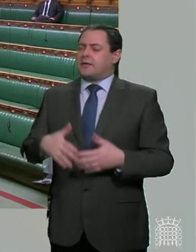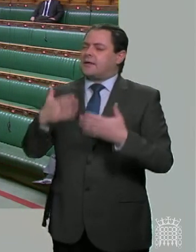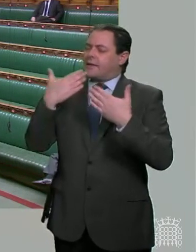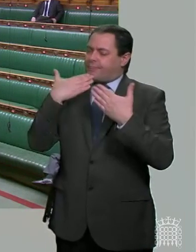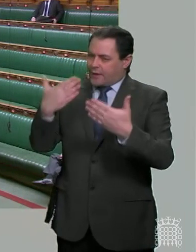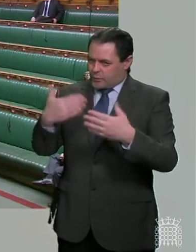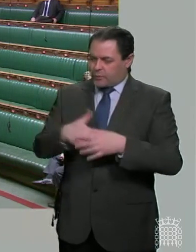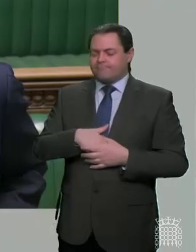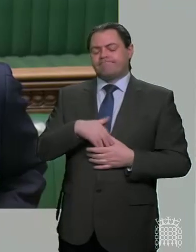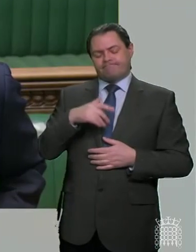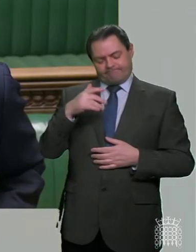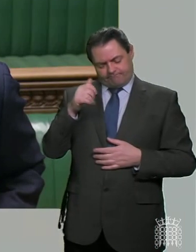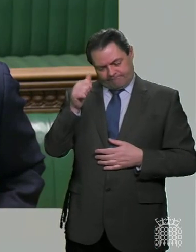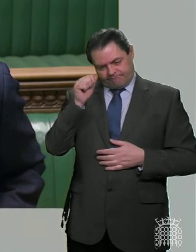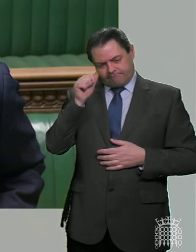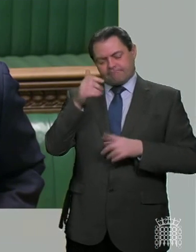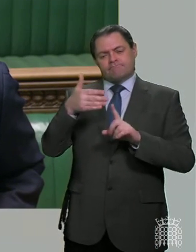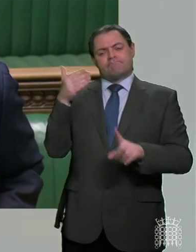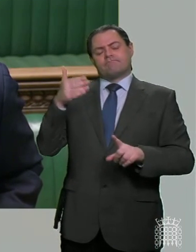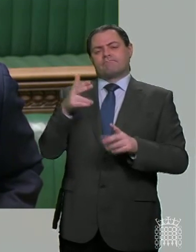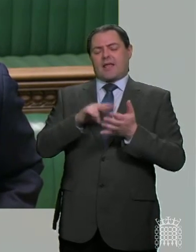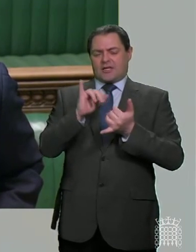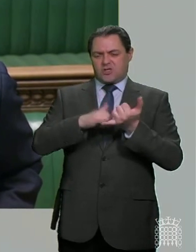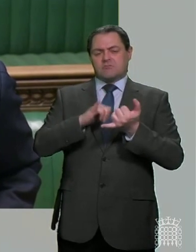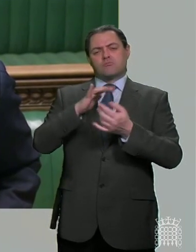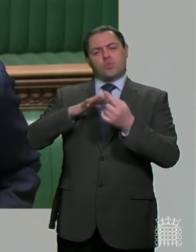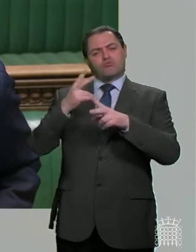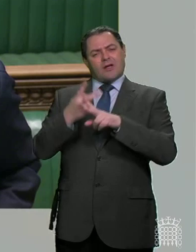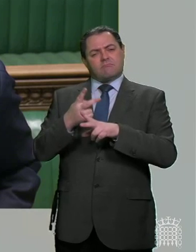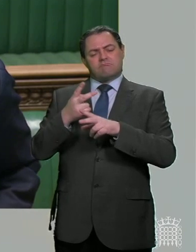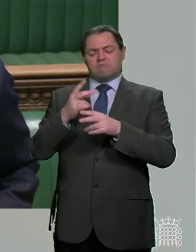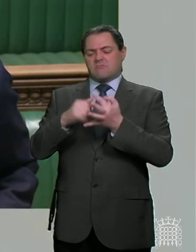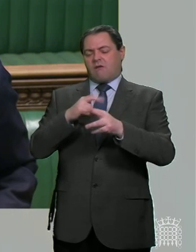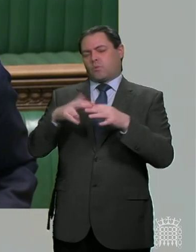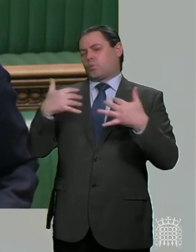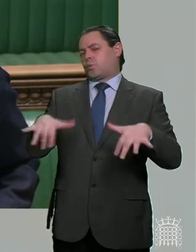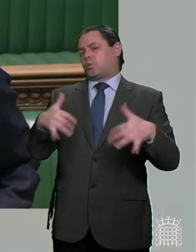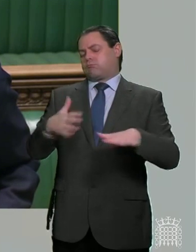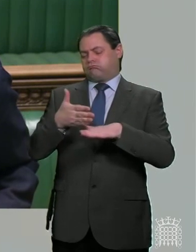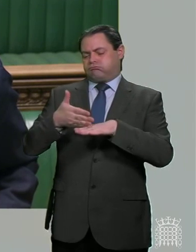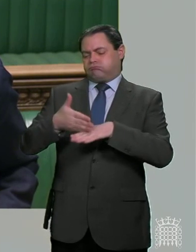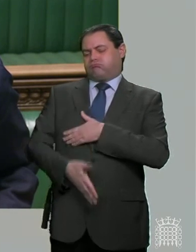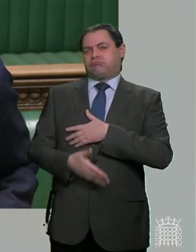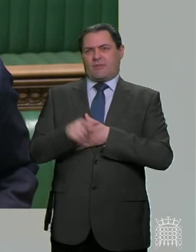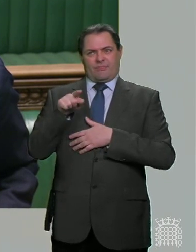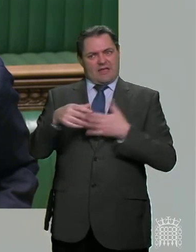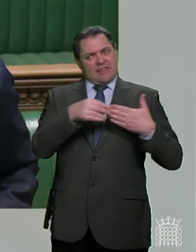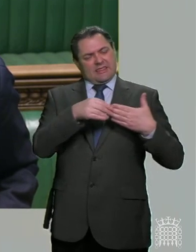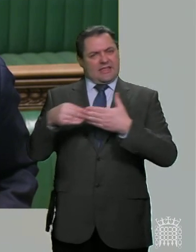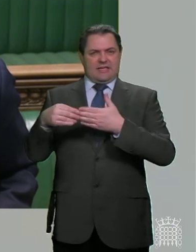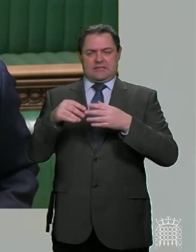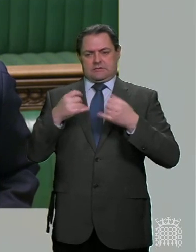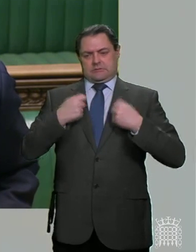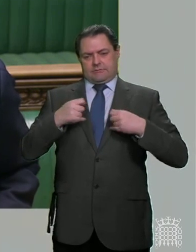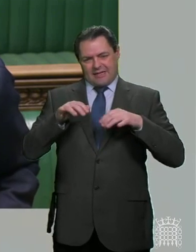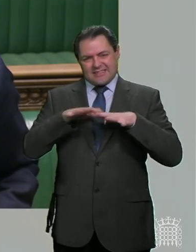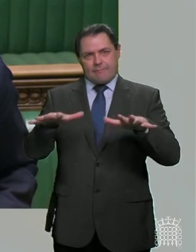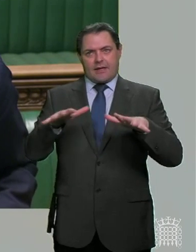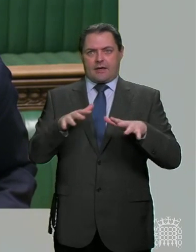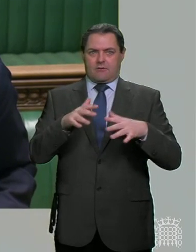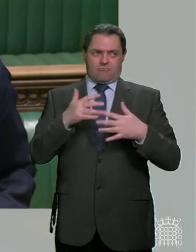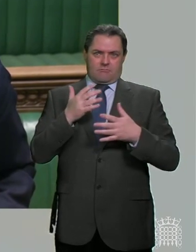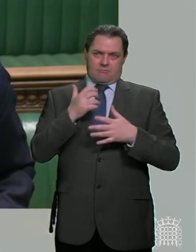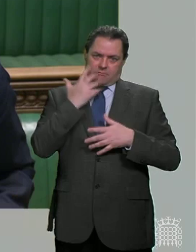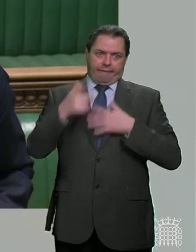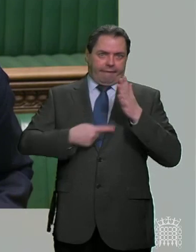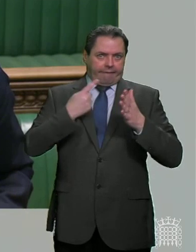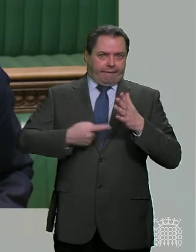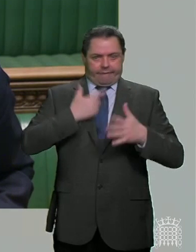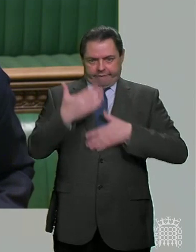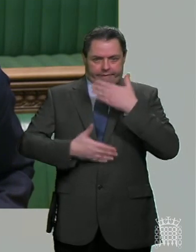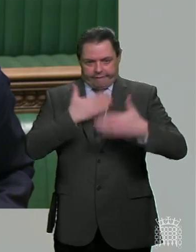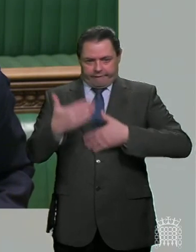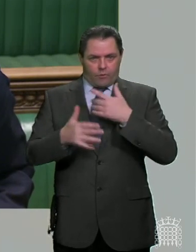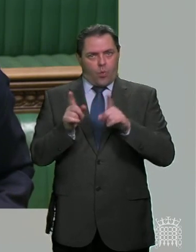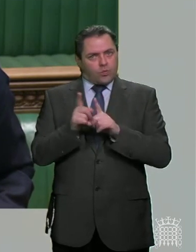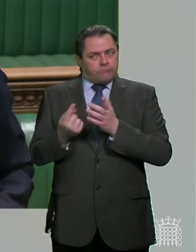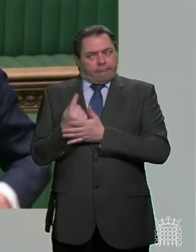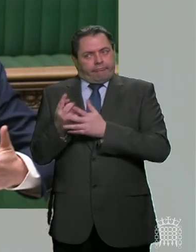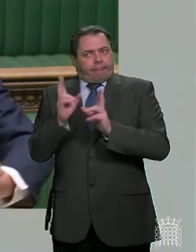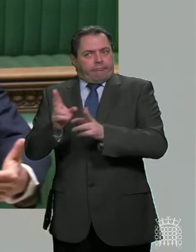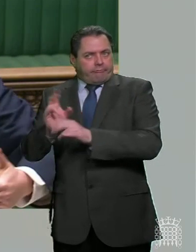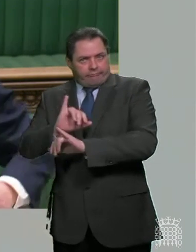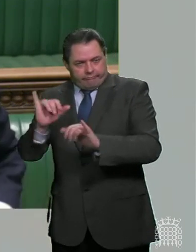I do indeed recognise the amazing dedication and commitment of NHS and social care staff who have been at the forefront of this pandemic and who have borne the brunt of it, personally in many cases.